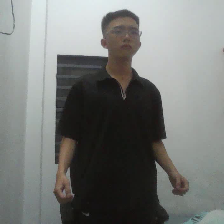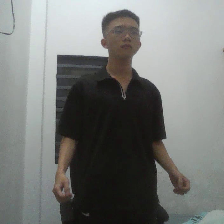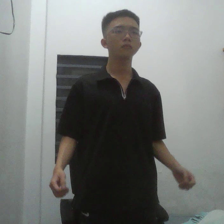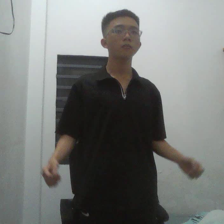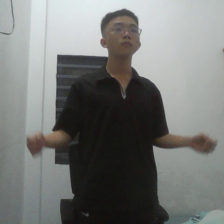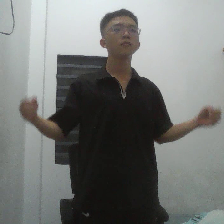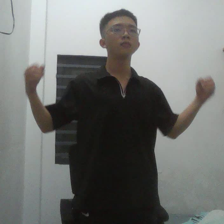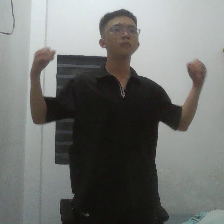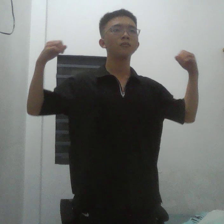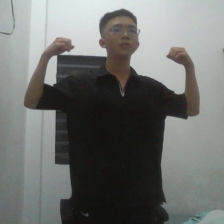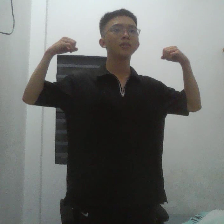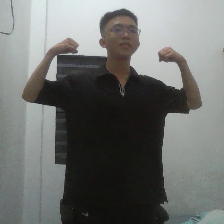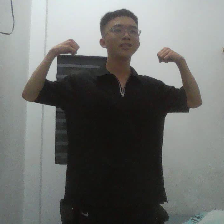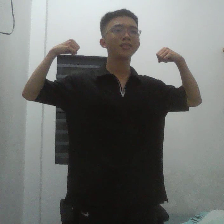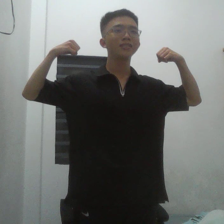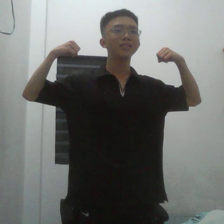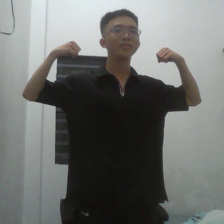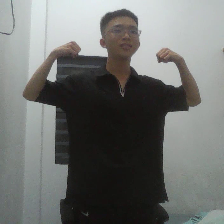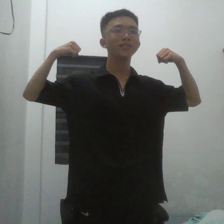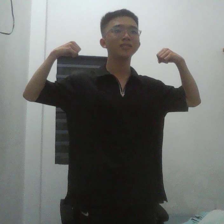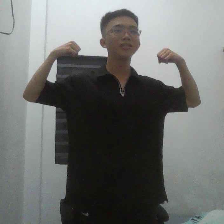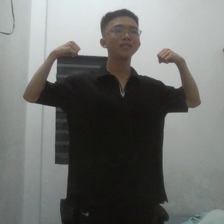minh khoe